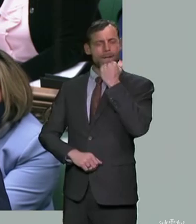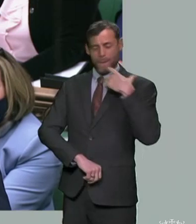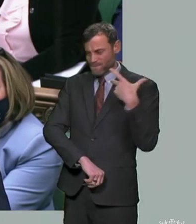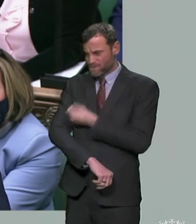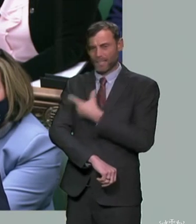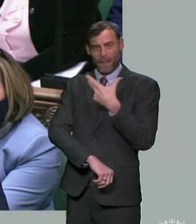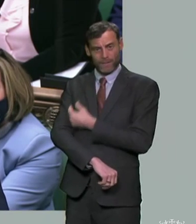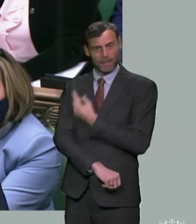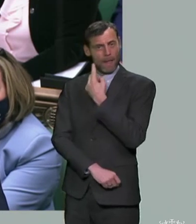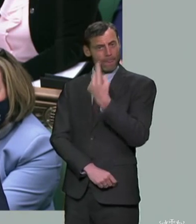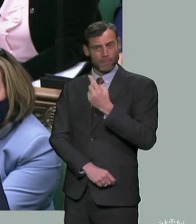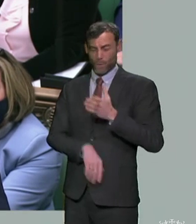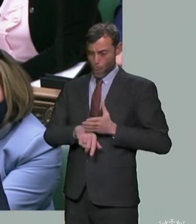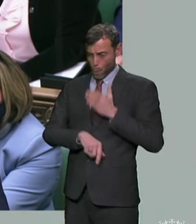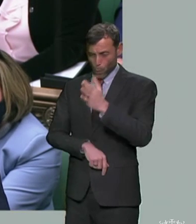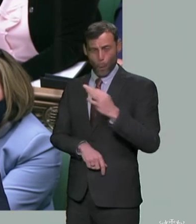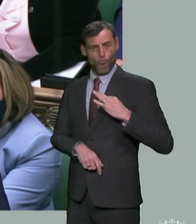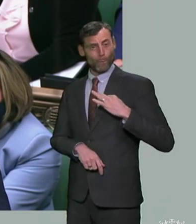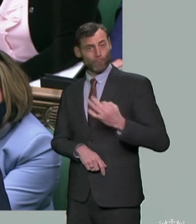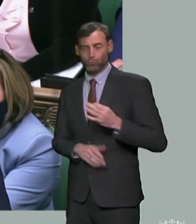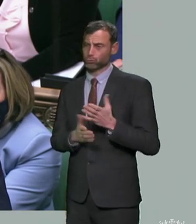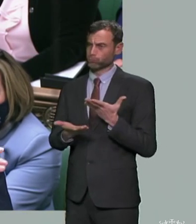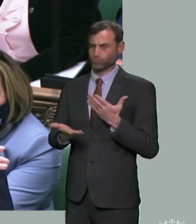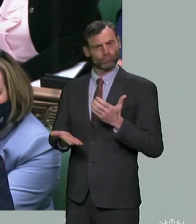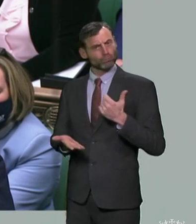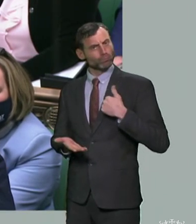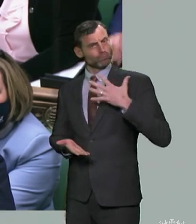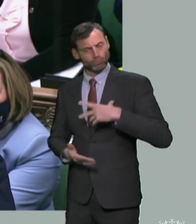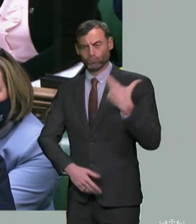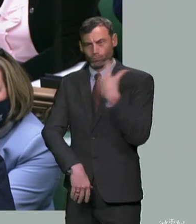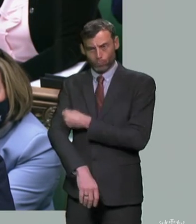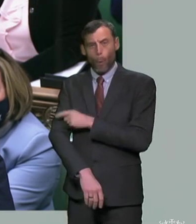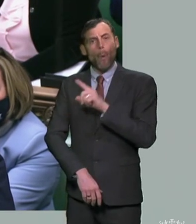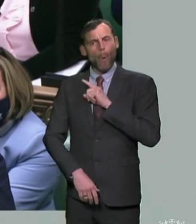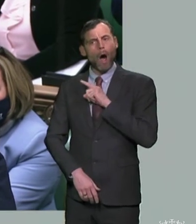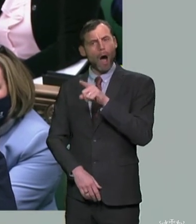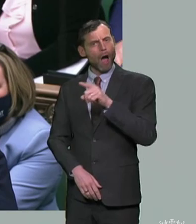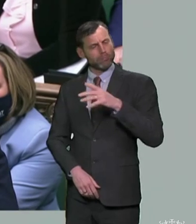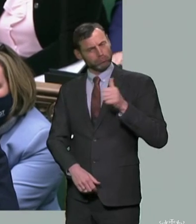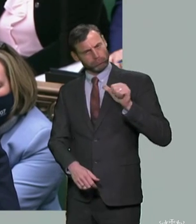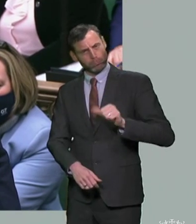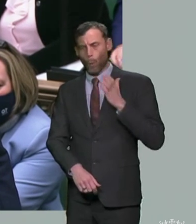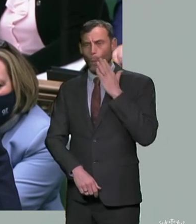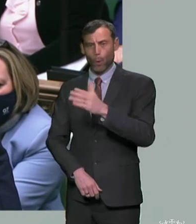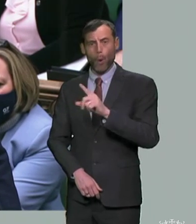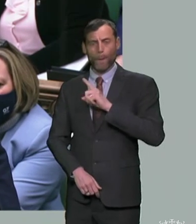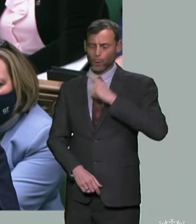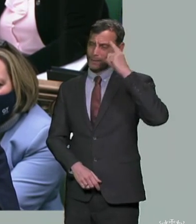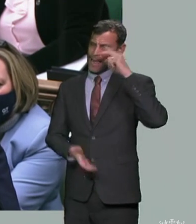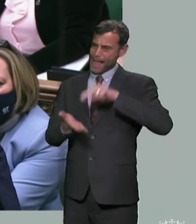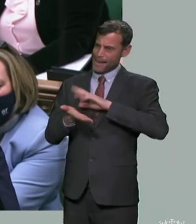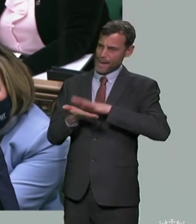That is because of our ability, and the NHS’s ability, to persuade people that it is the right thing.